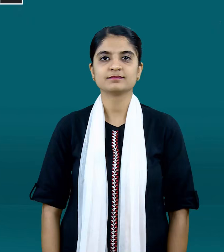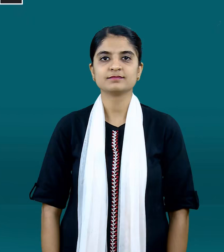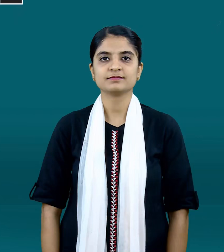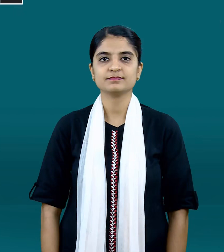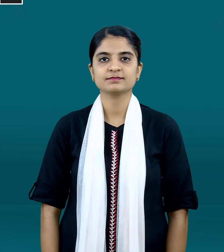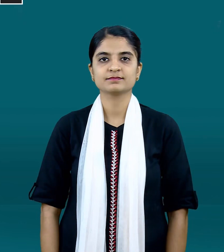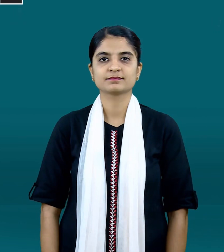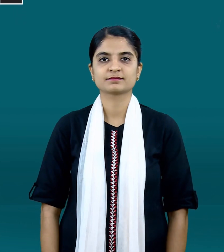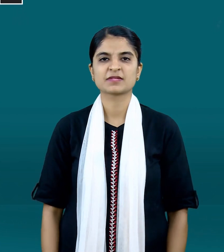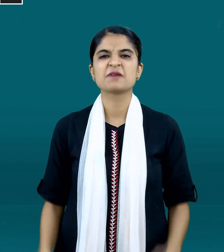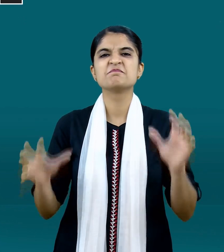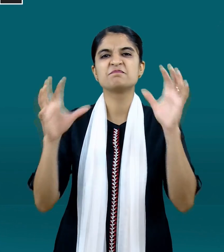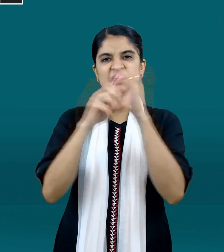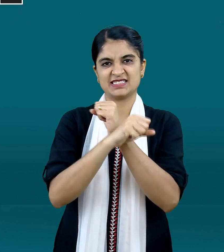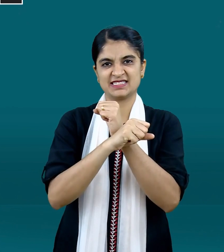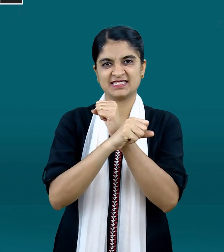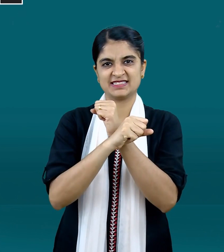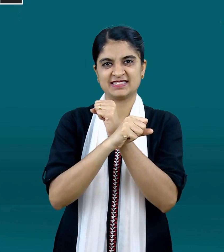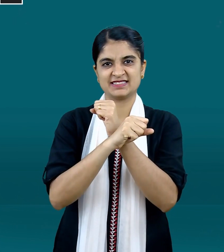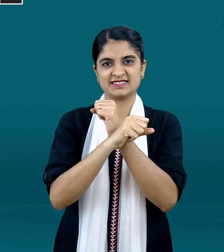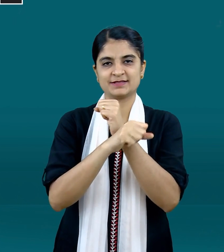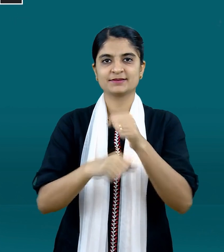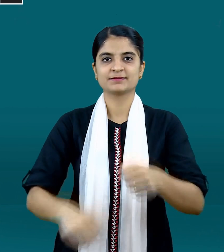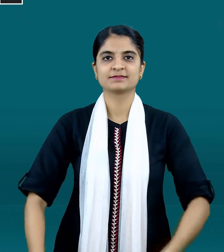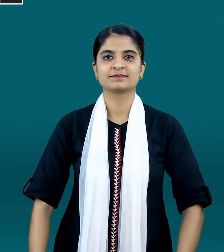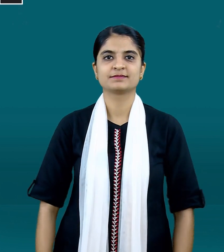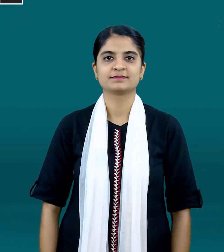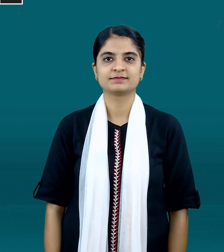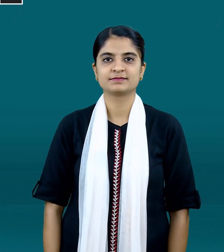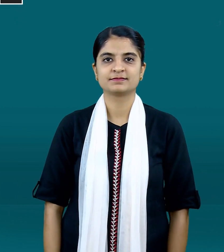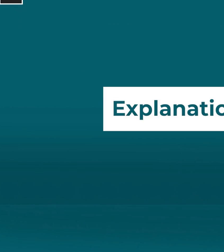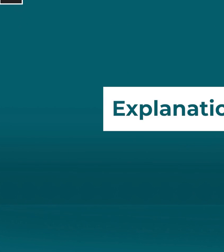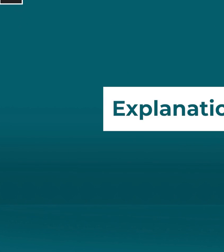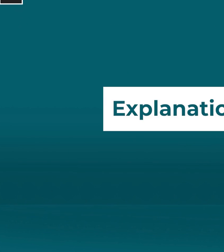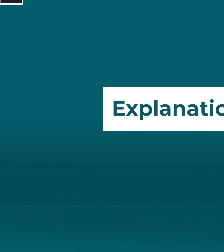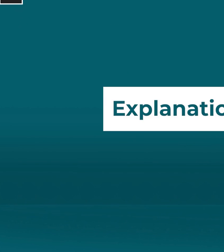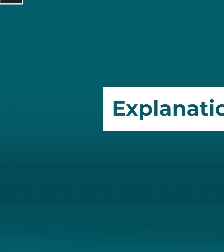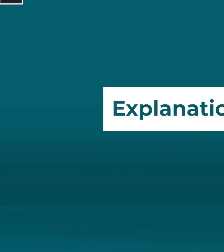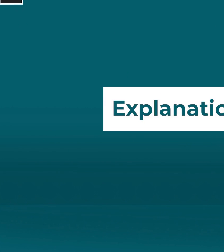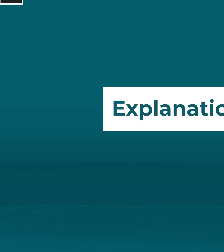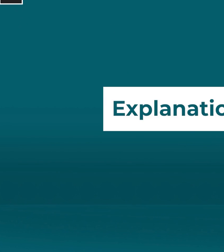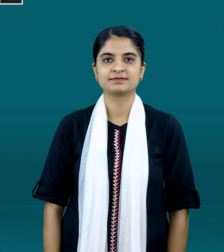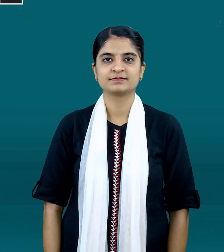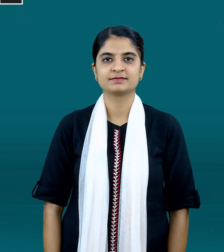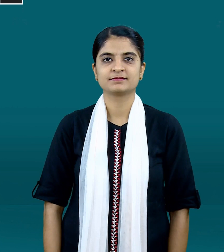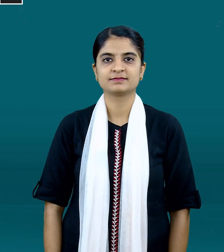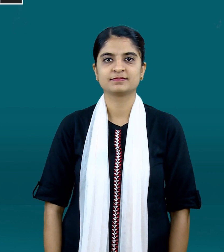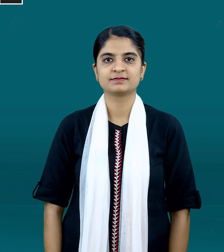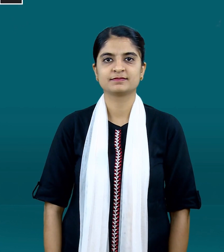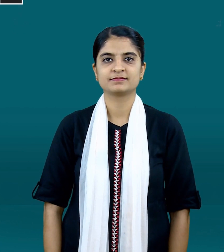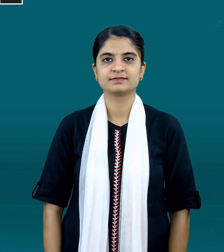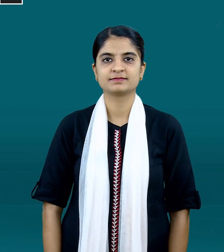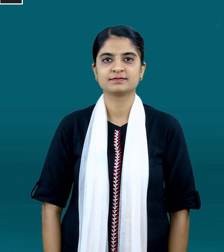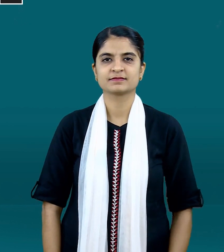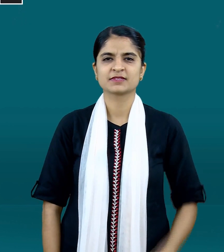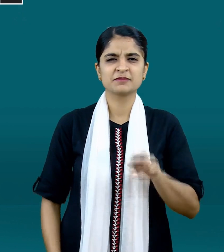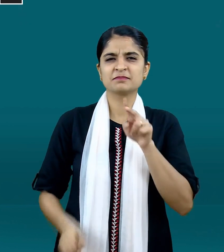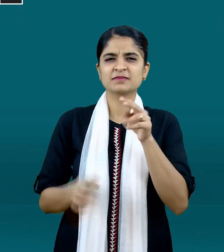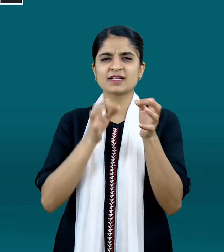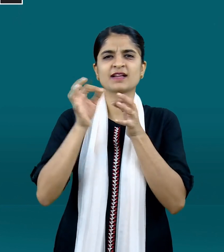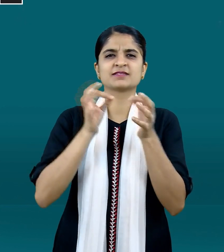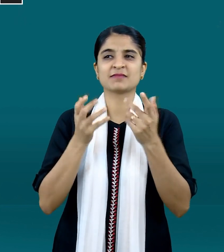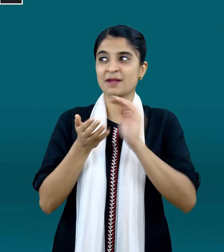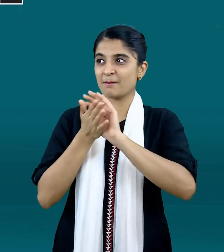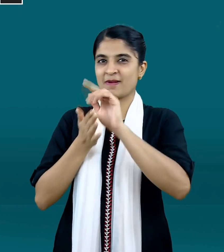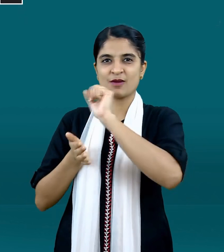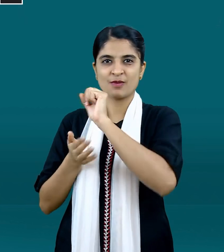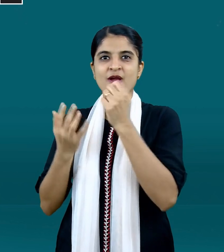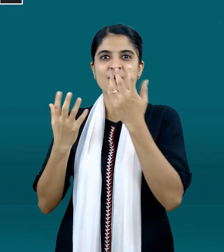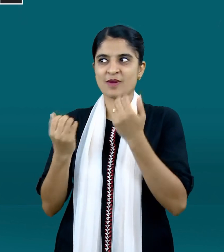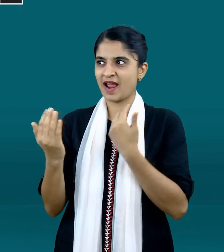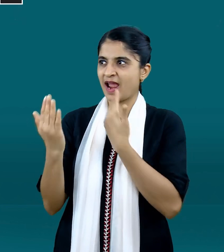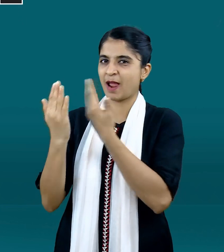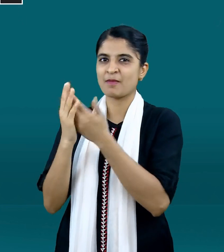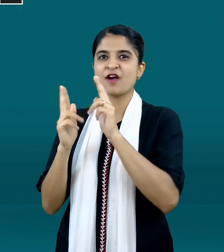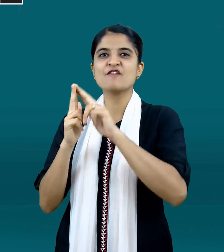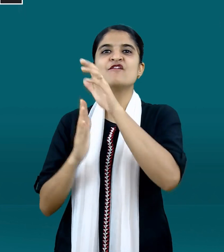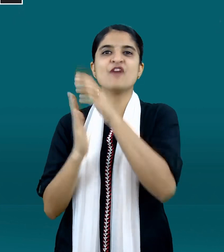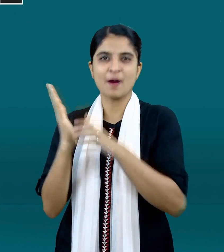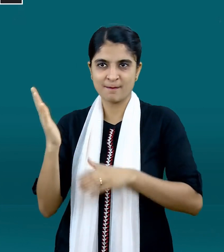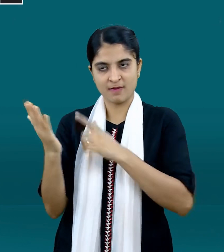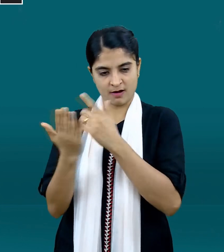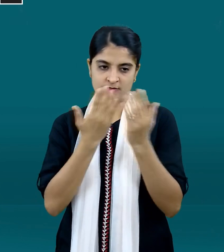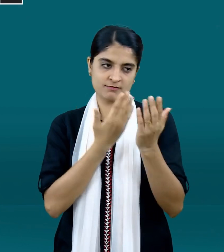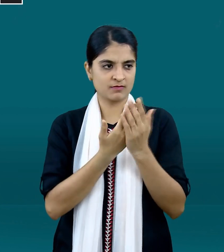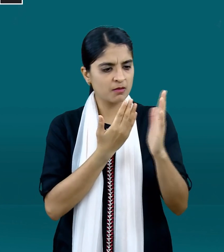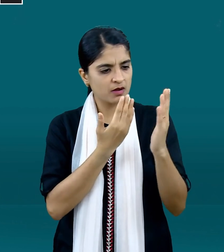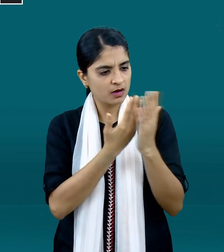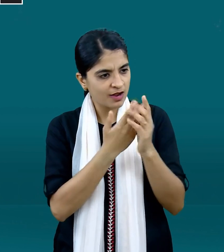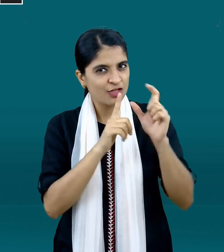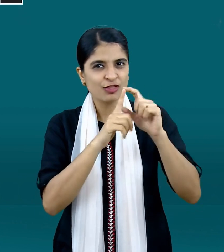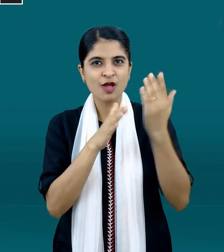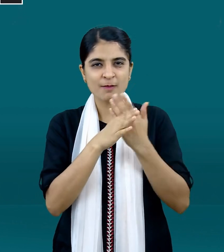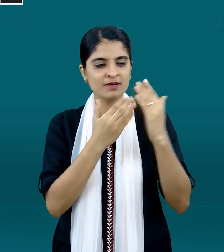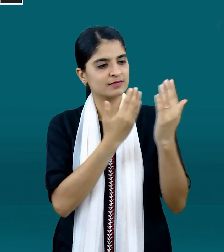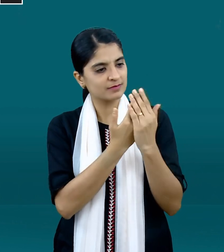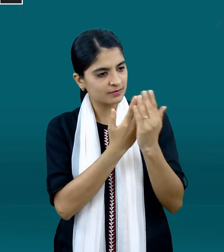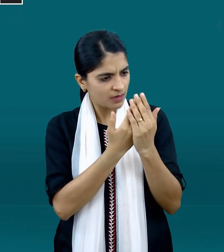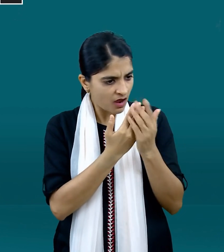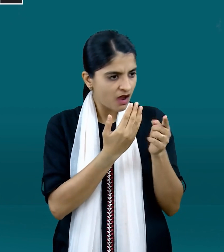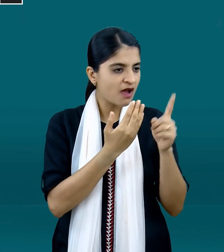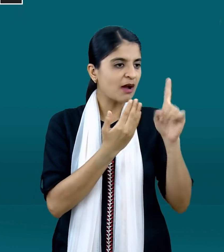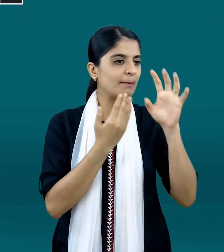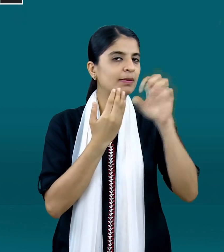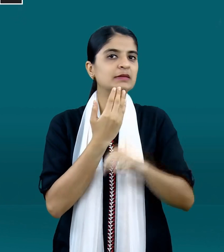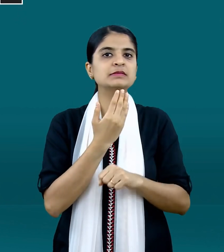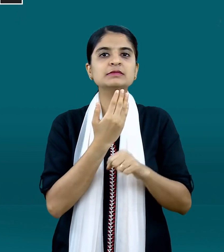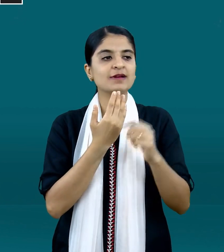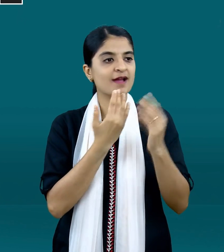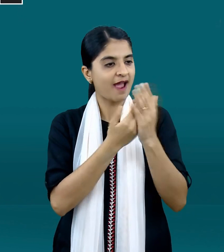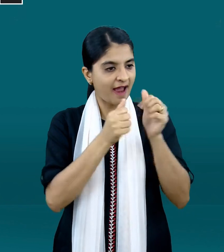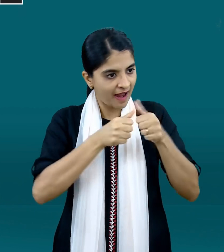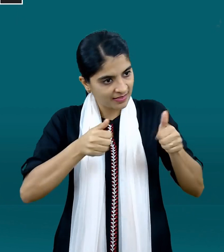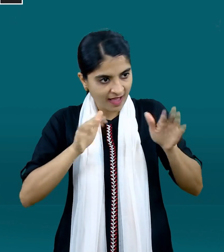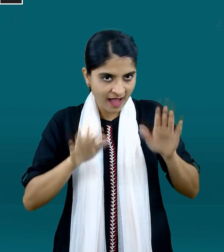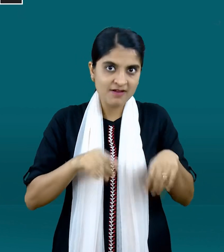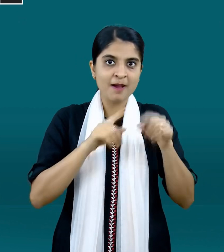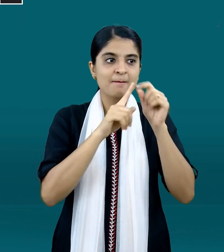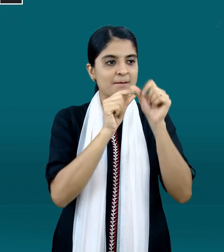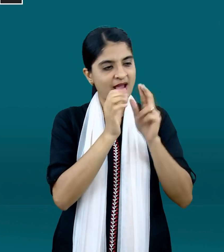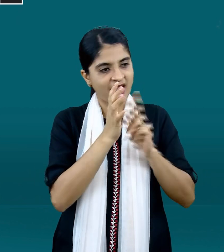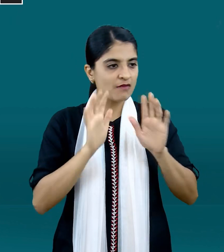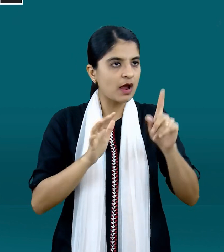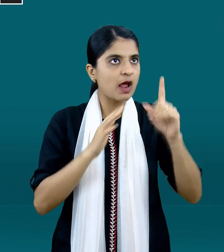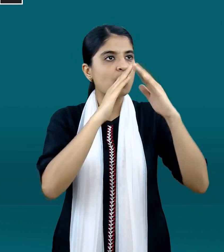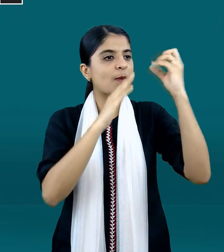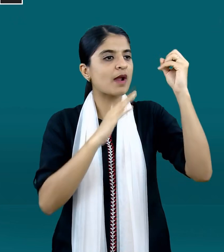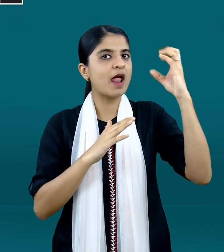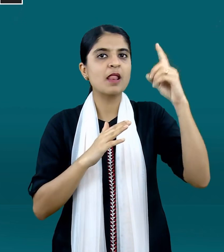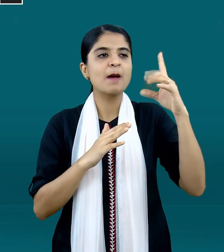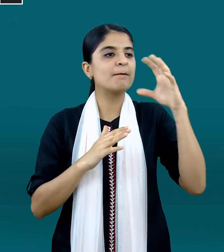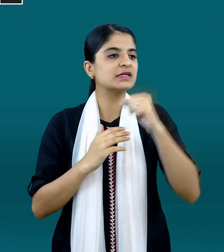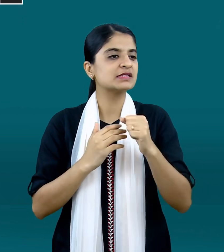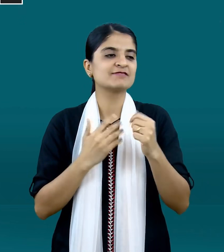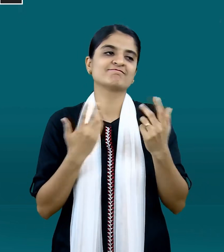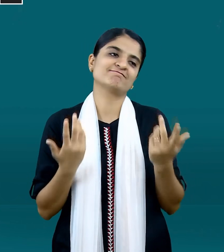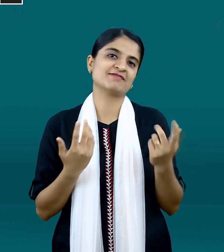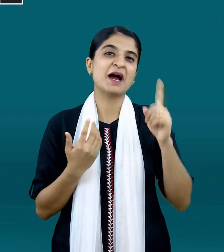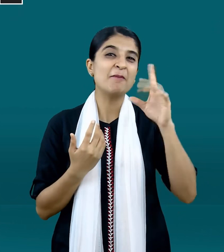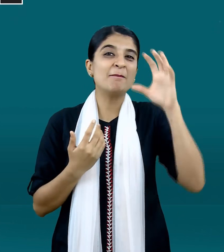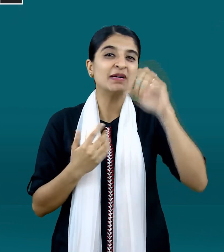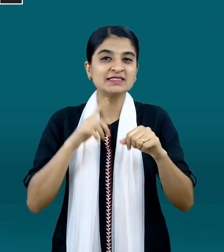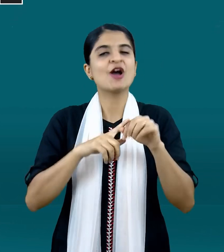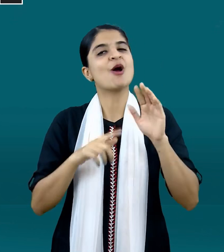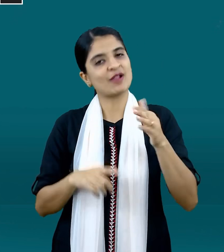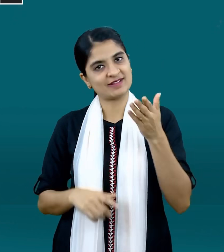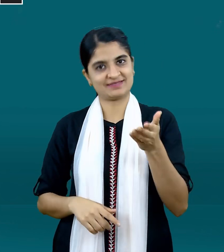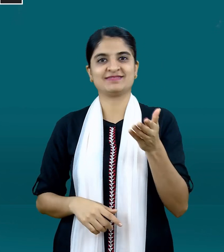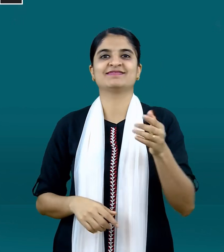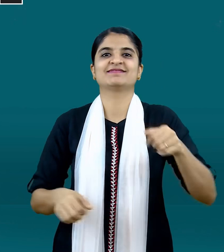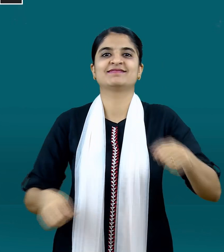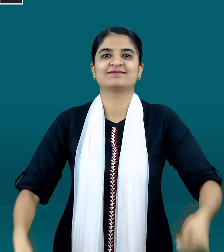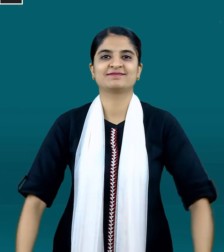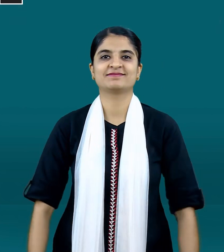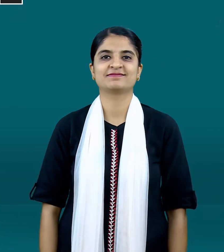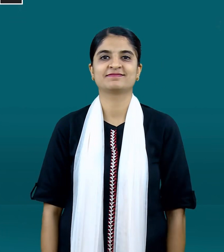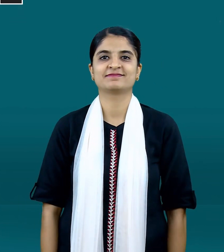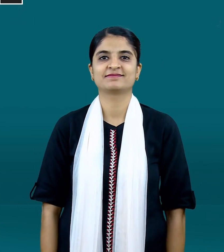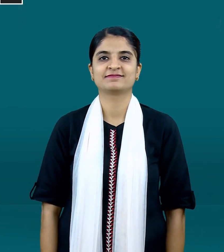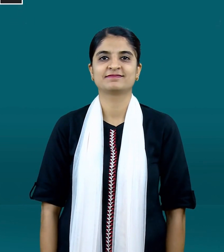Missing